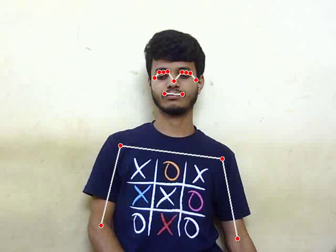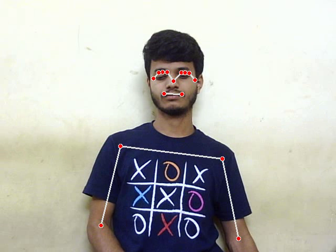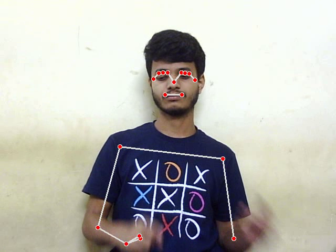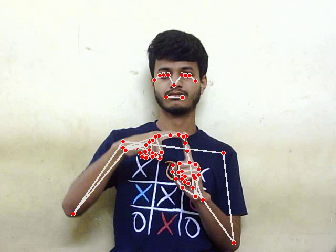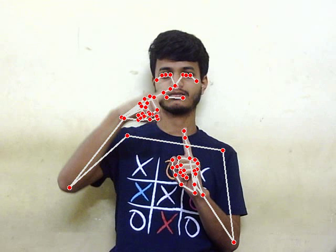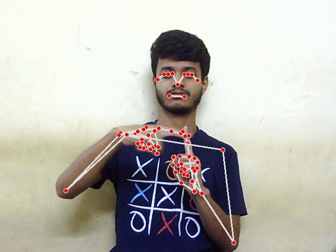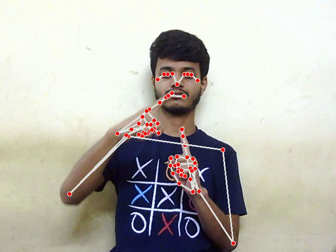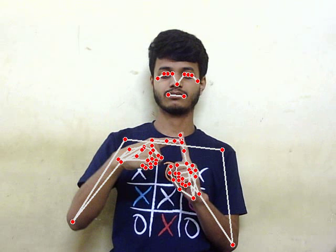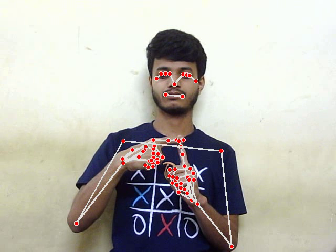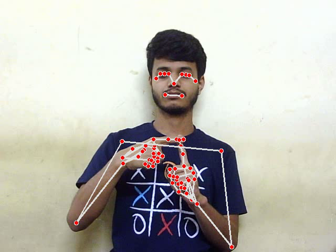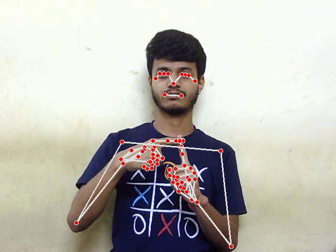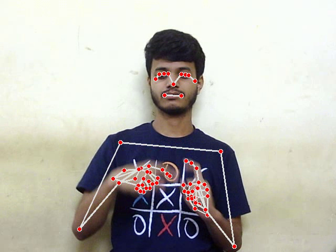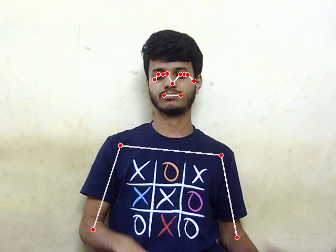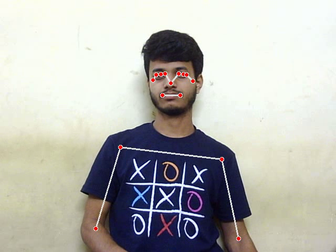when